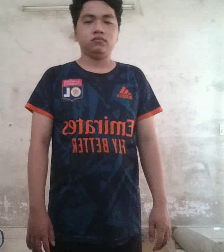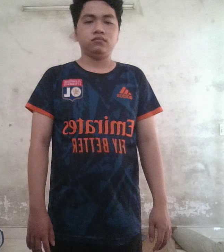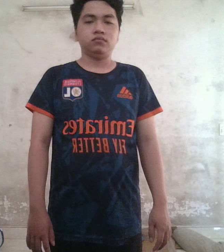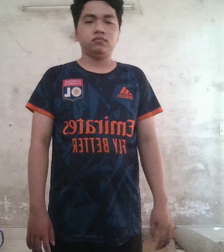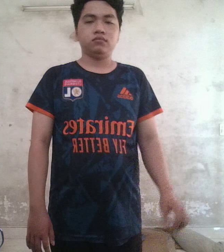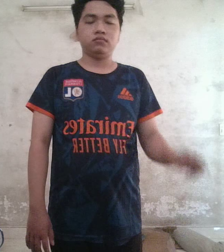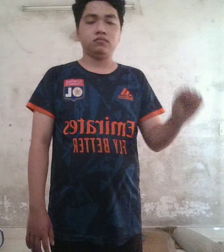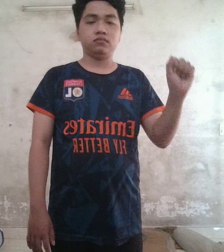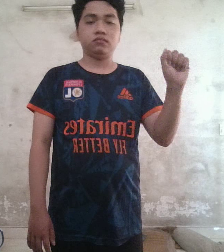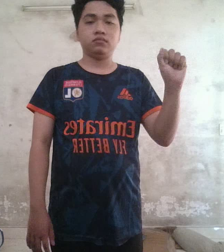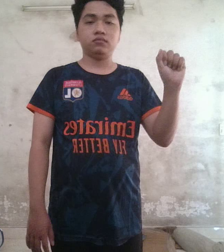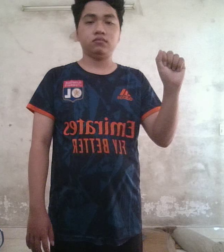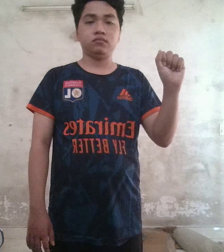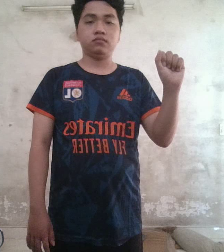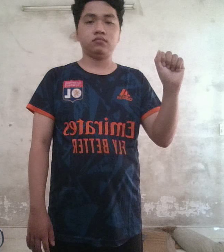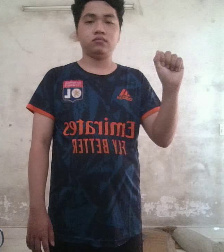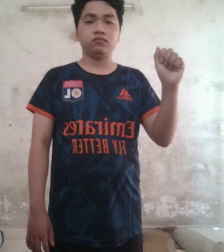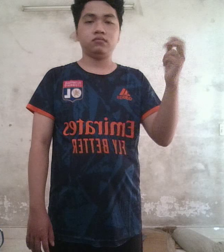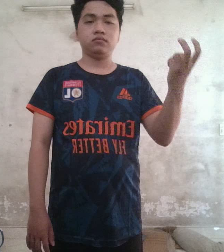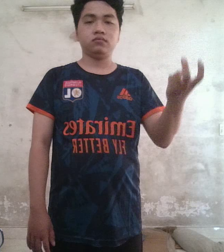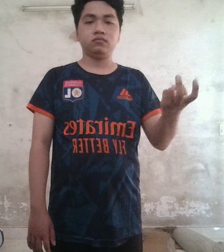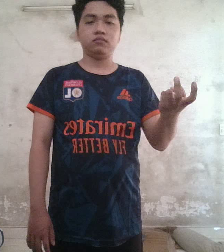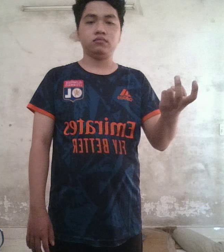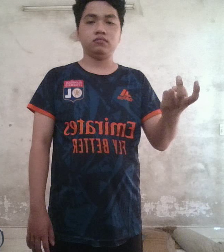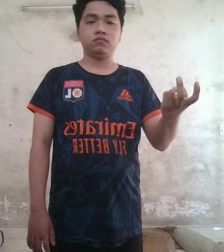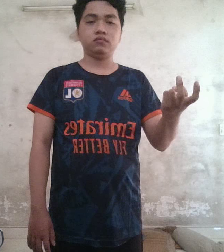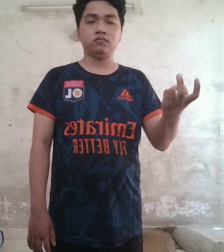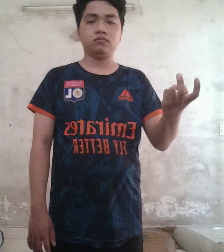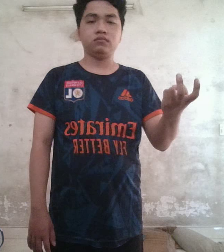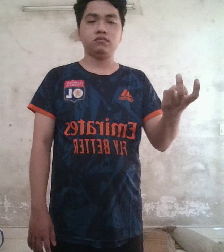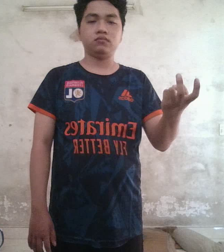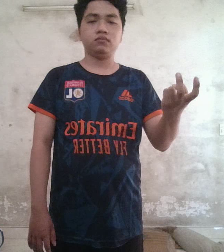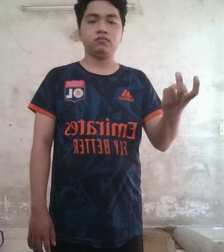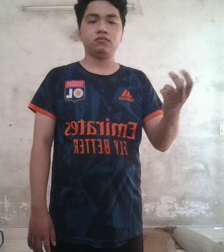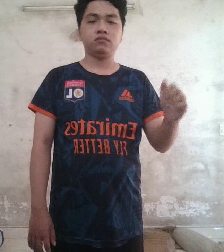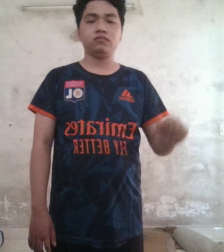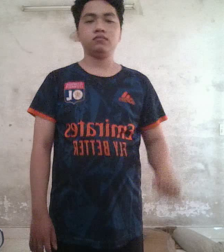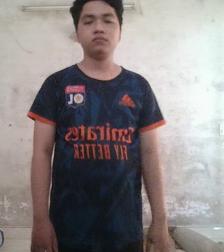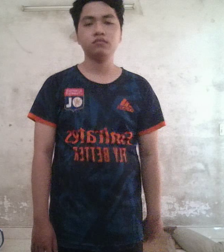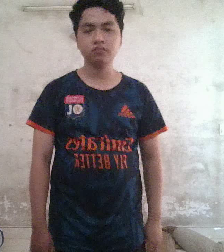ă